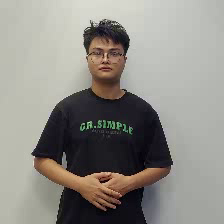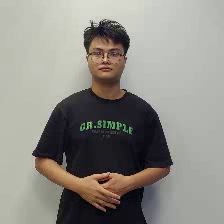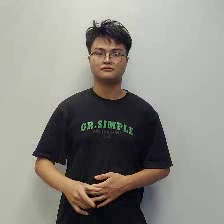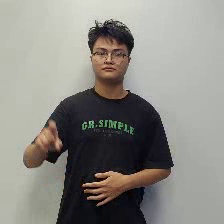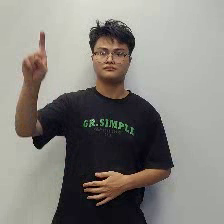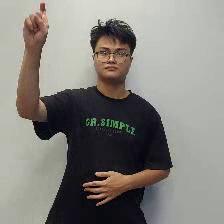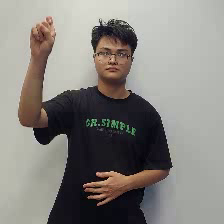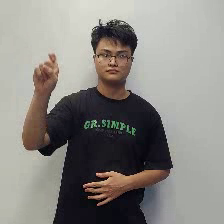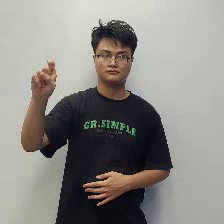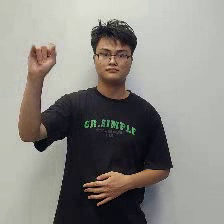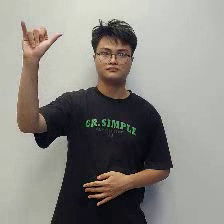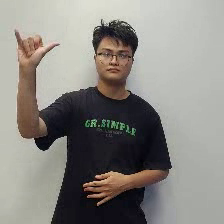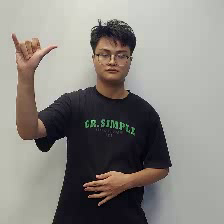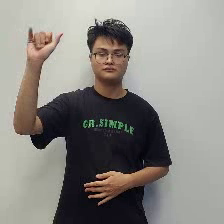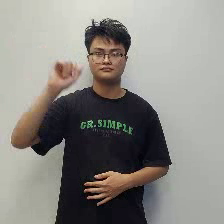Đồng ý